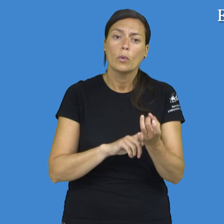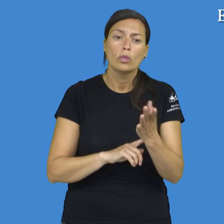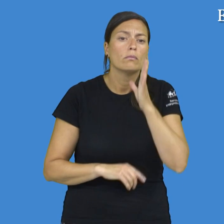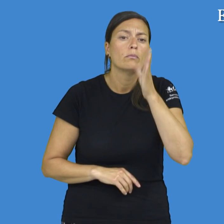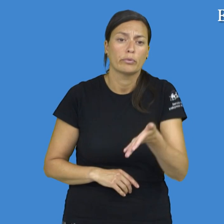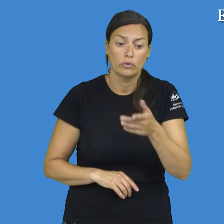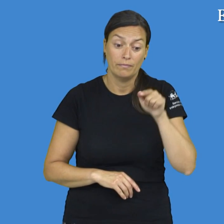motivo